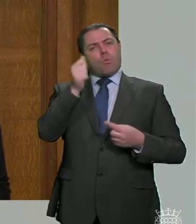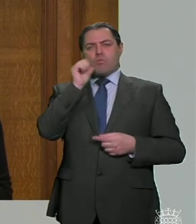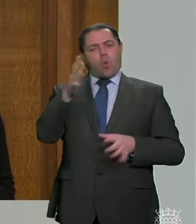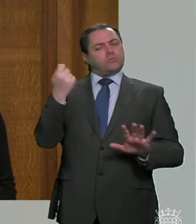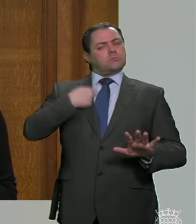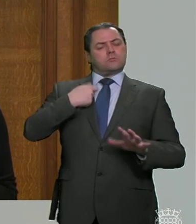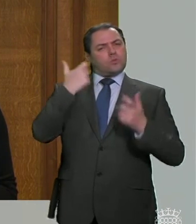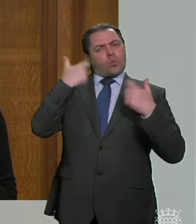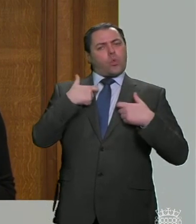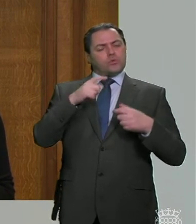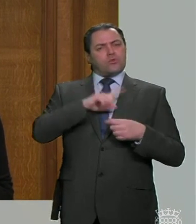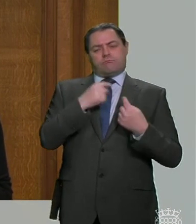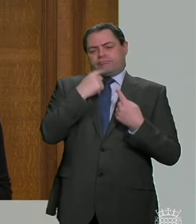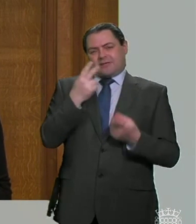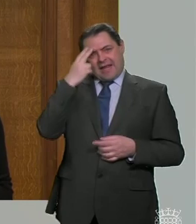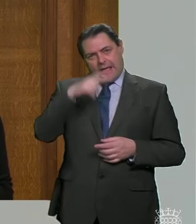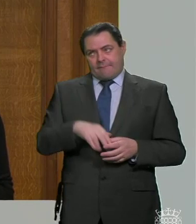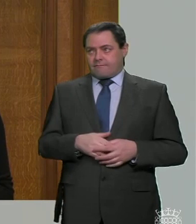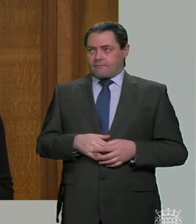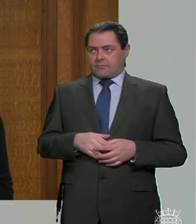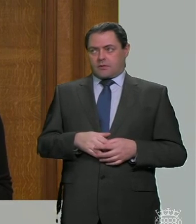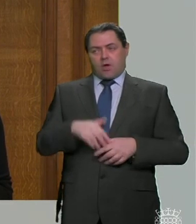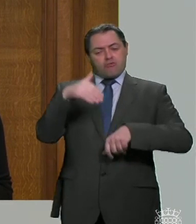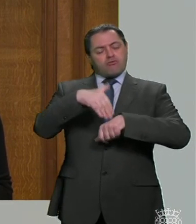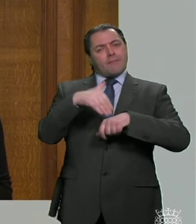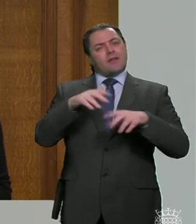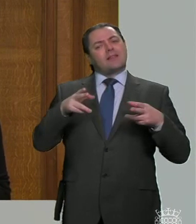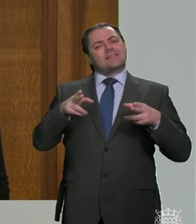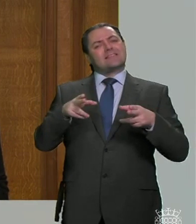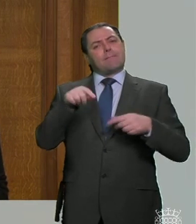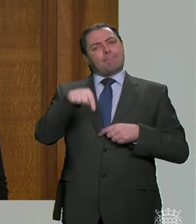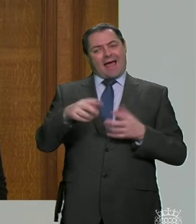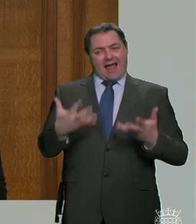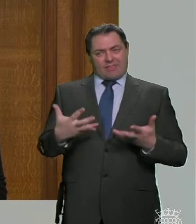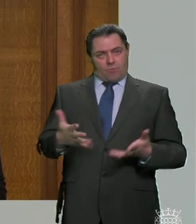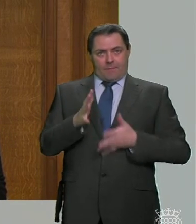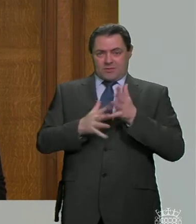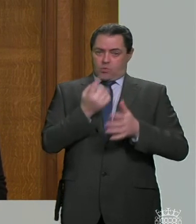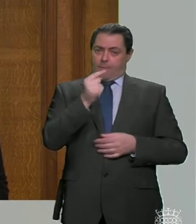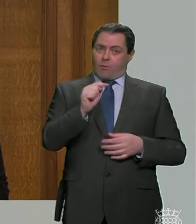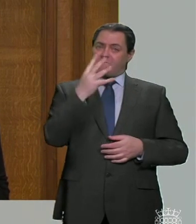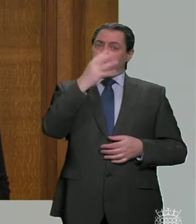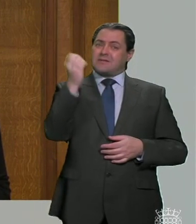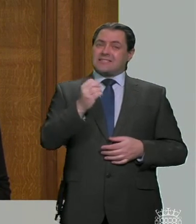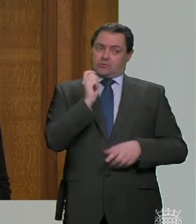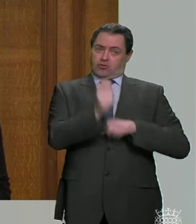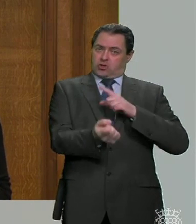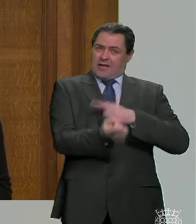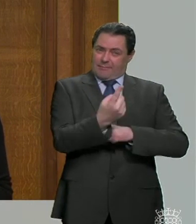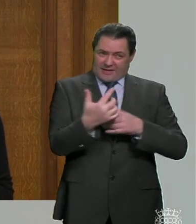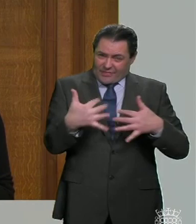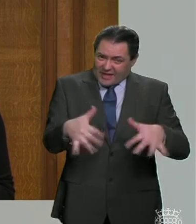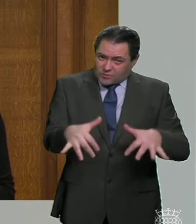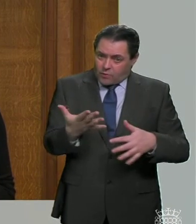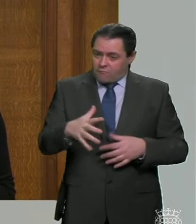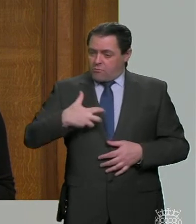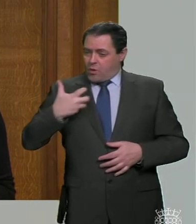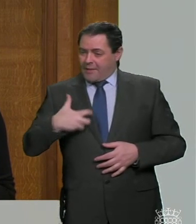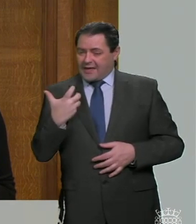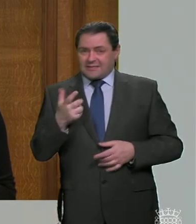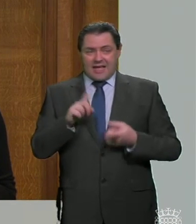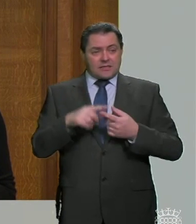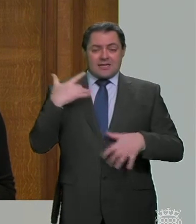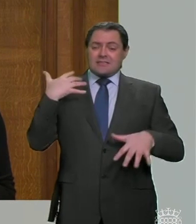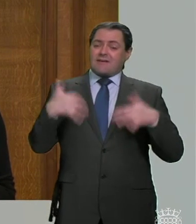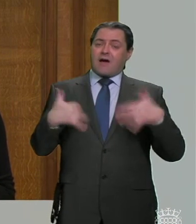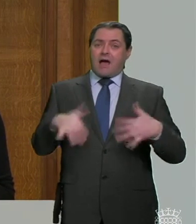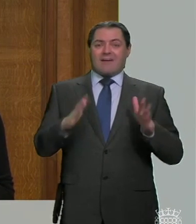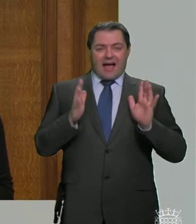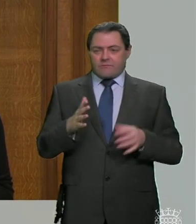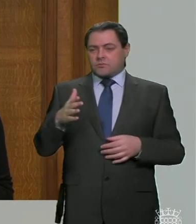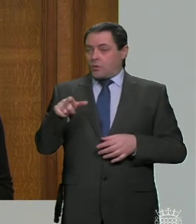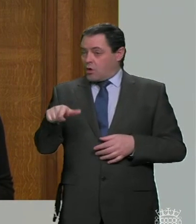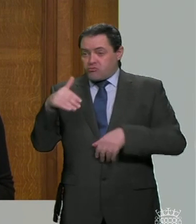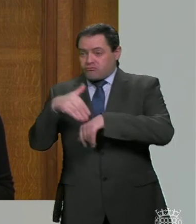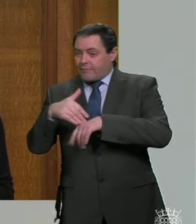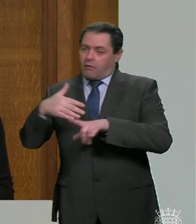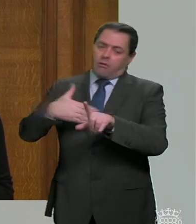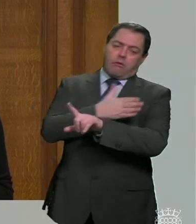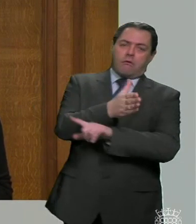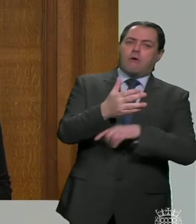Women are stuck between a criminal justice system in which only 1.4% of reported offences result in charges being laid and too many survivors who speak out being pursued through the civil courts by their abusers to silence them.